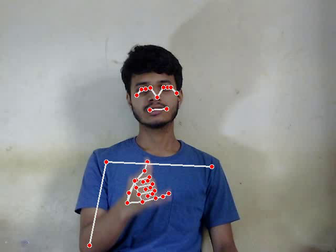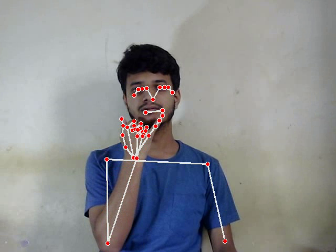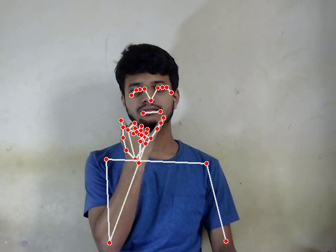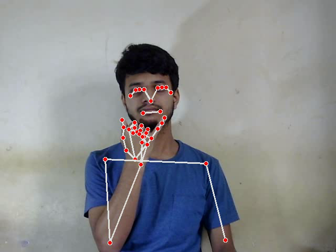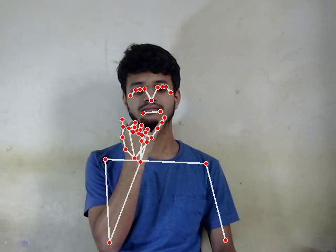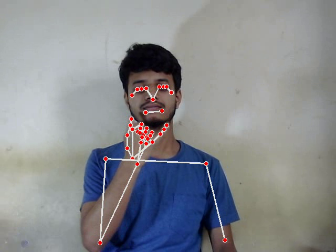wrong